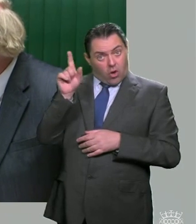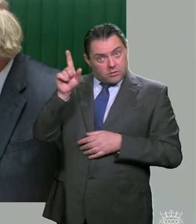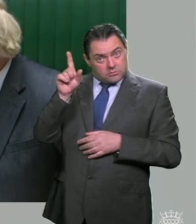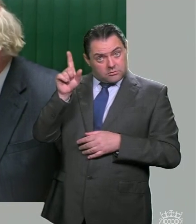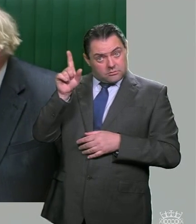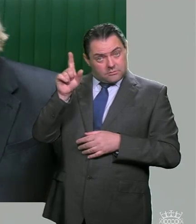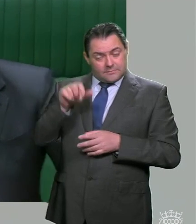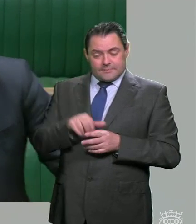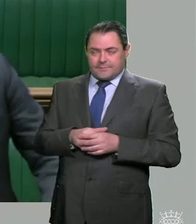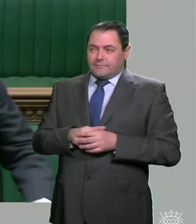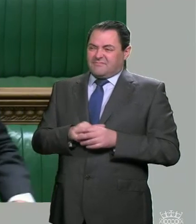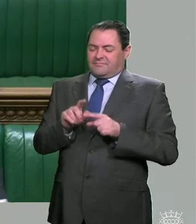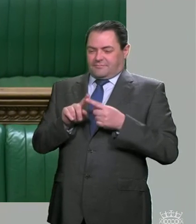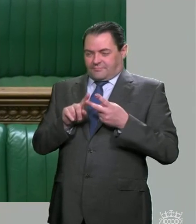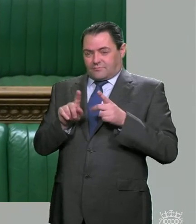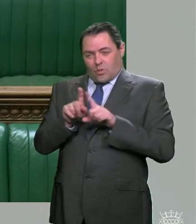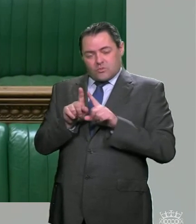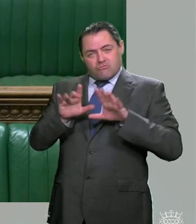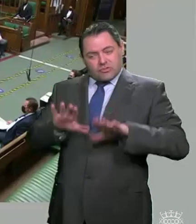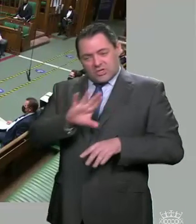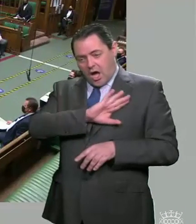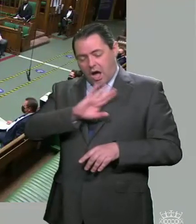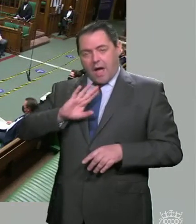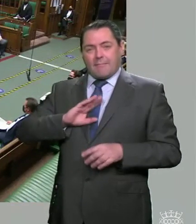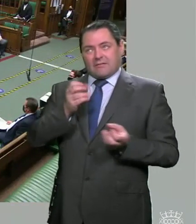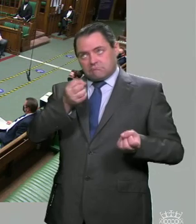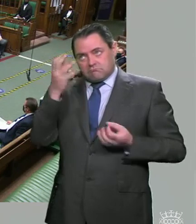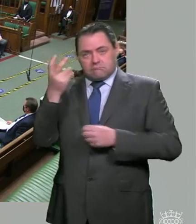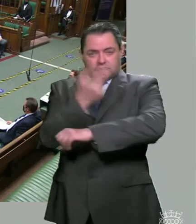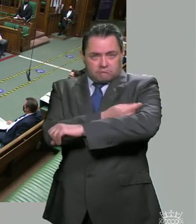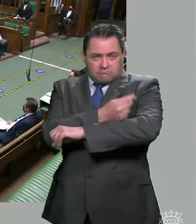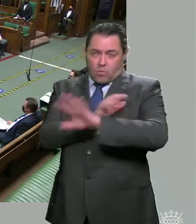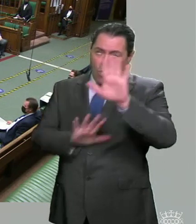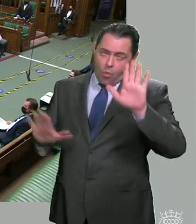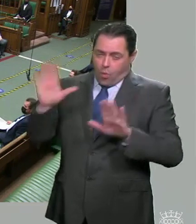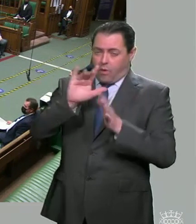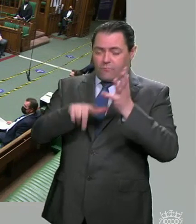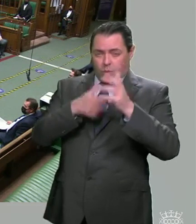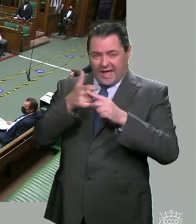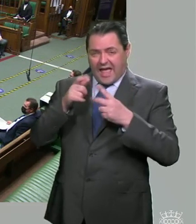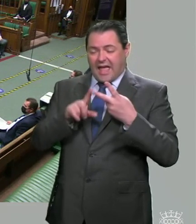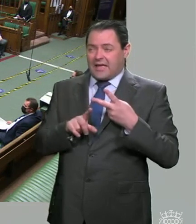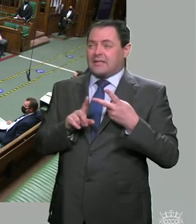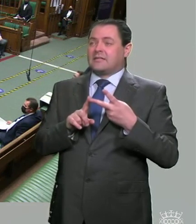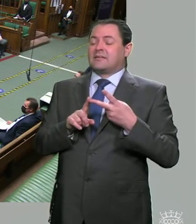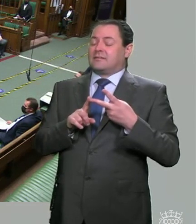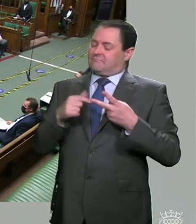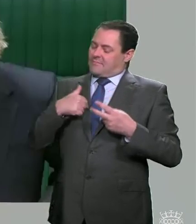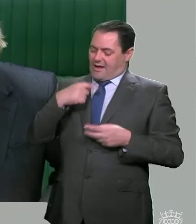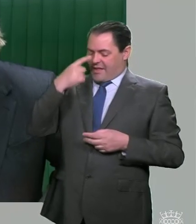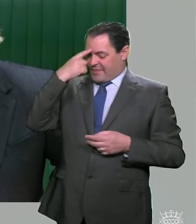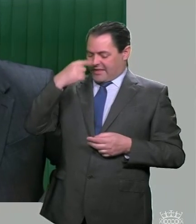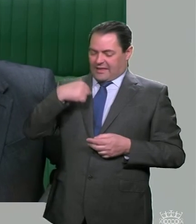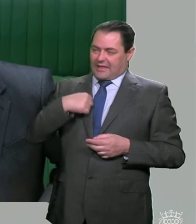We were able to use the British Army to send vaccines throughout the whole of the UK.